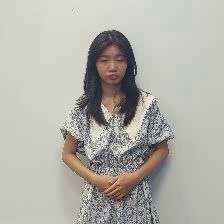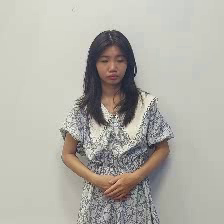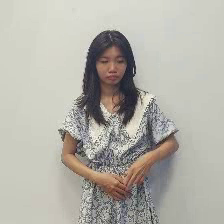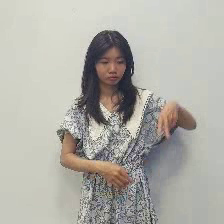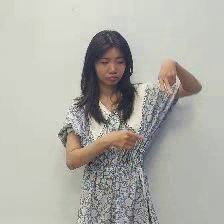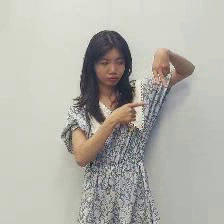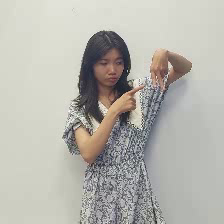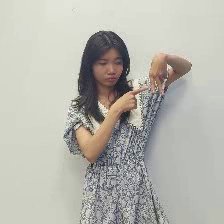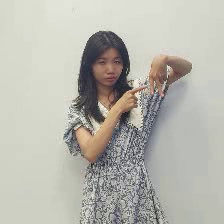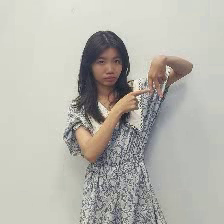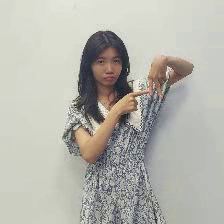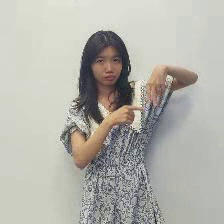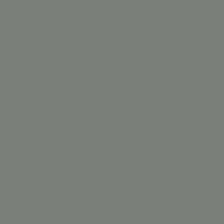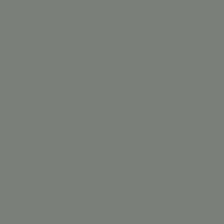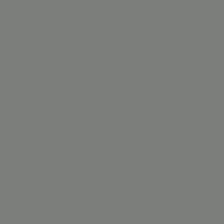Chân